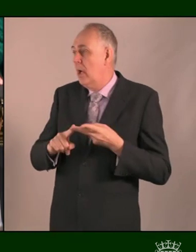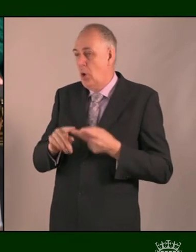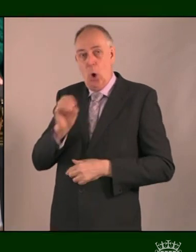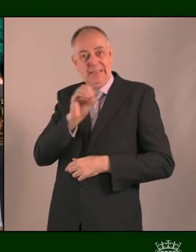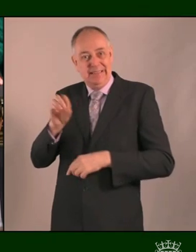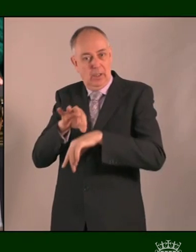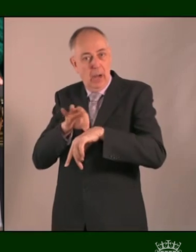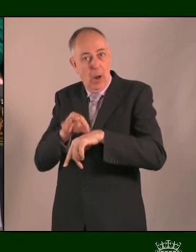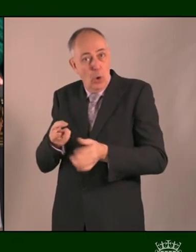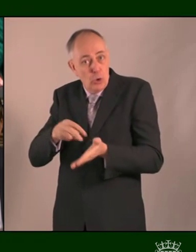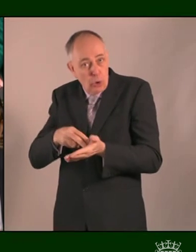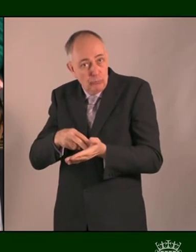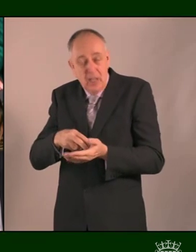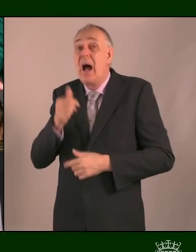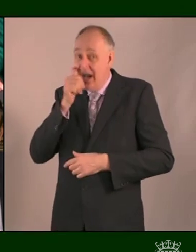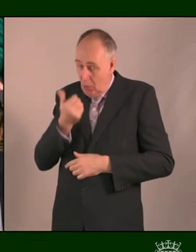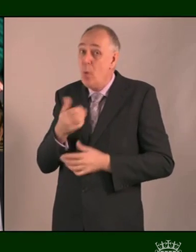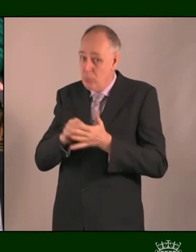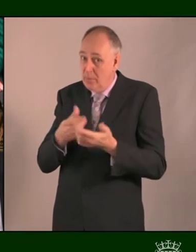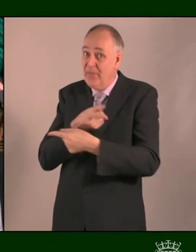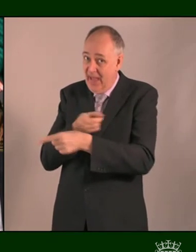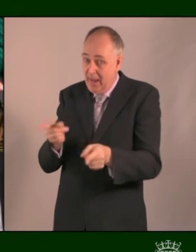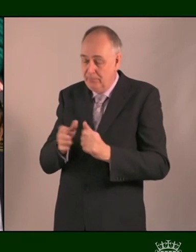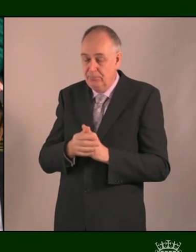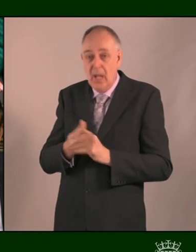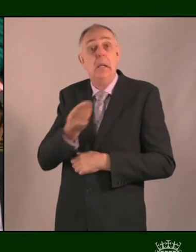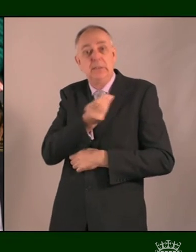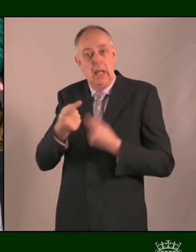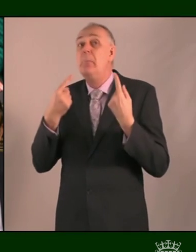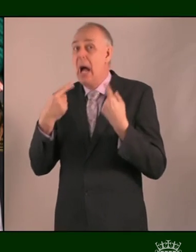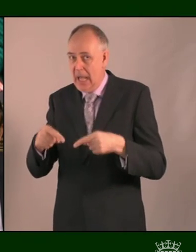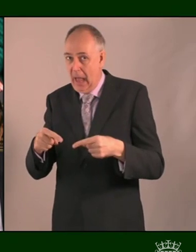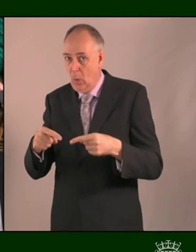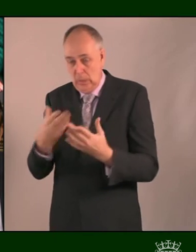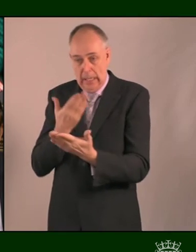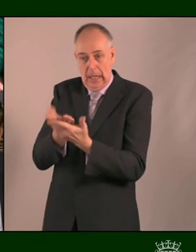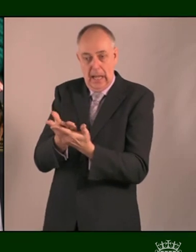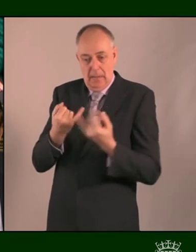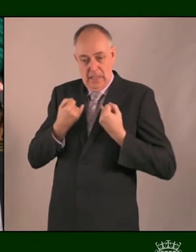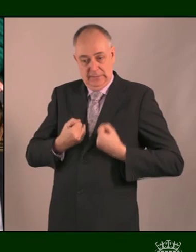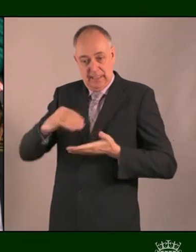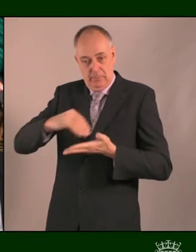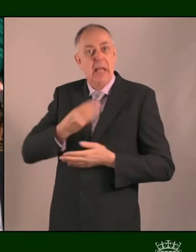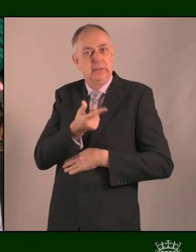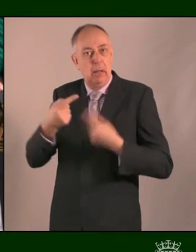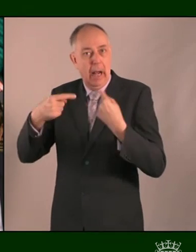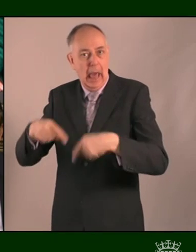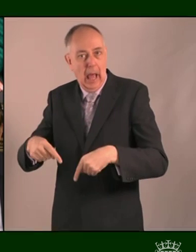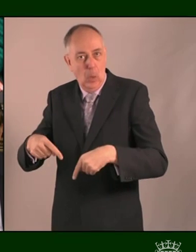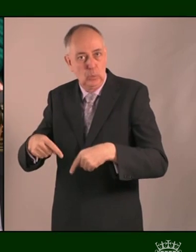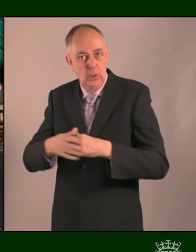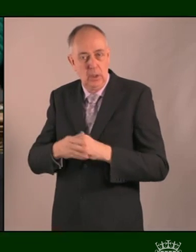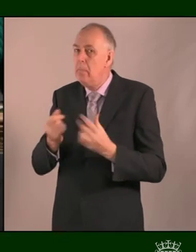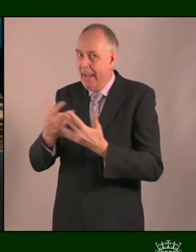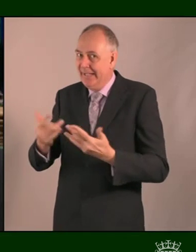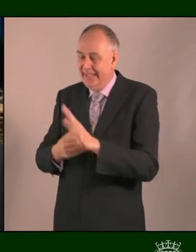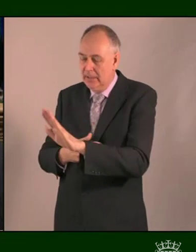I should stress that some of them will be entitled to statutory sick pay— A great many.